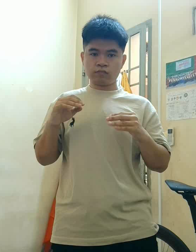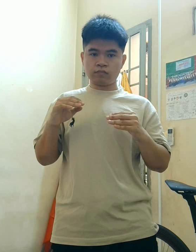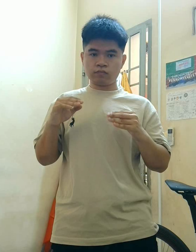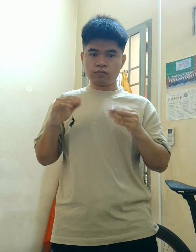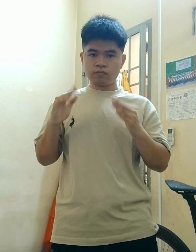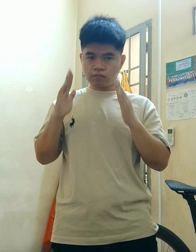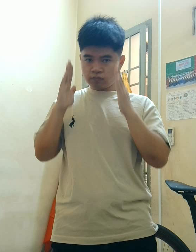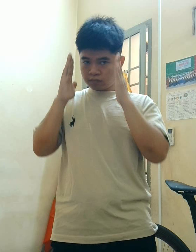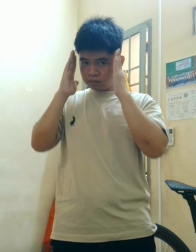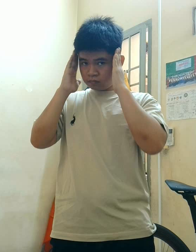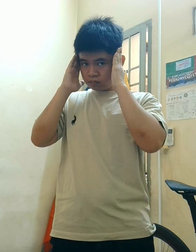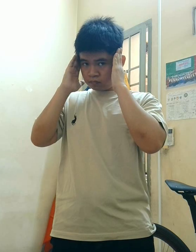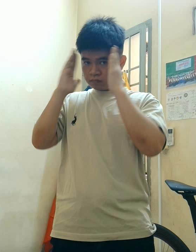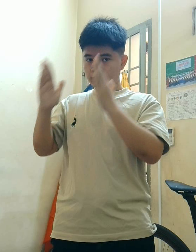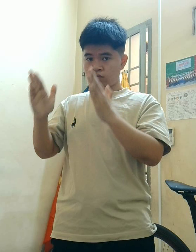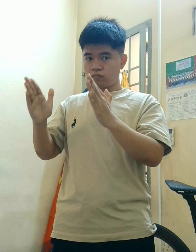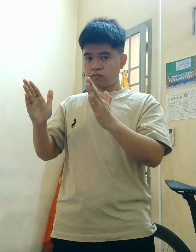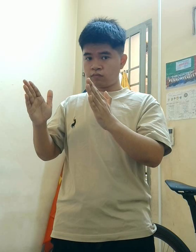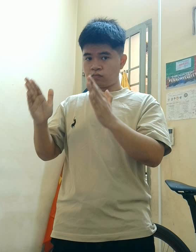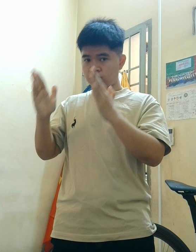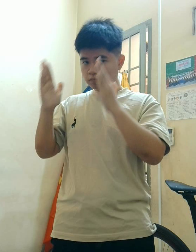quan tam